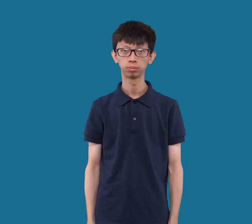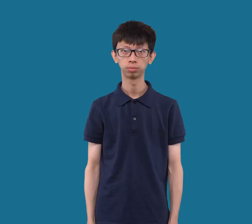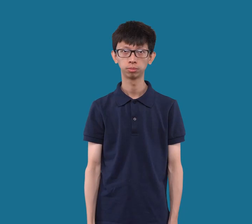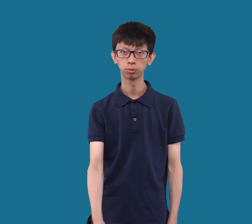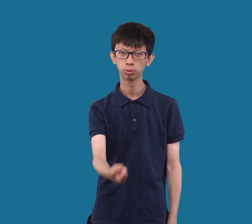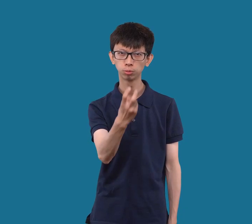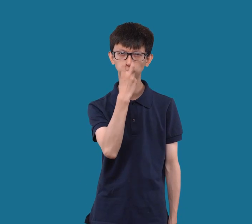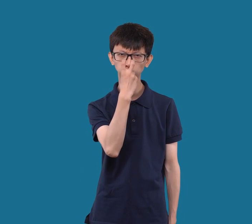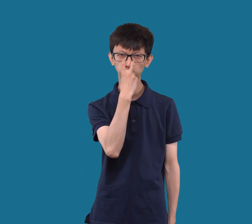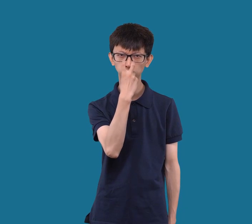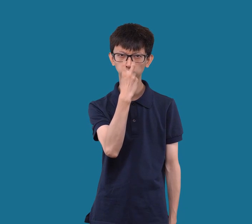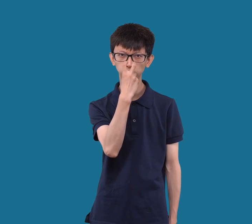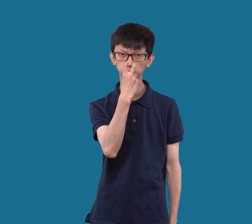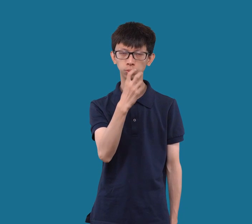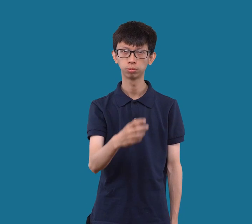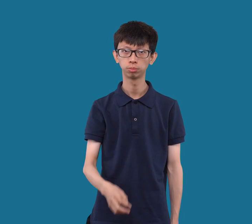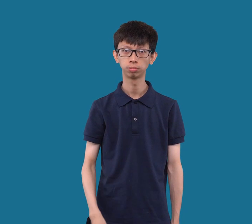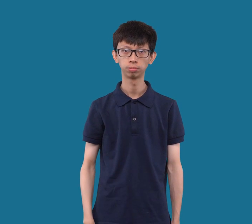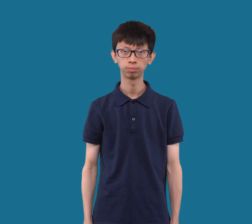chú ý